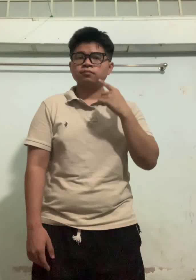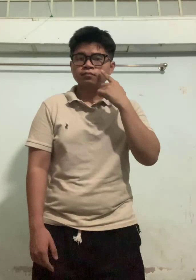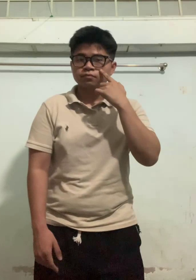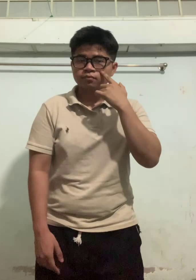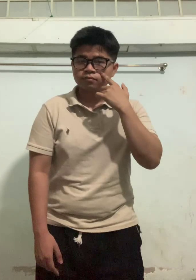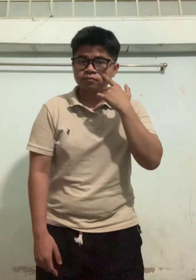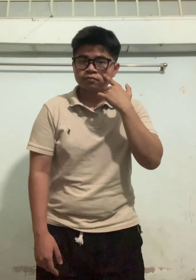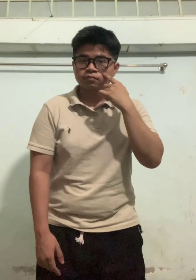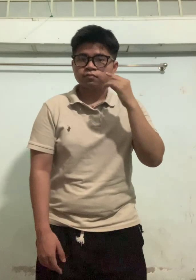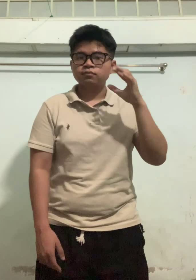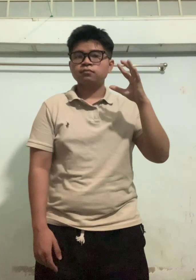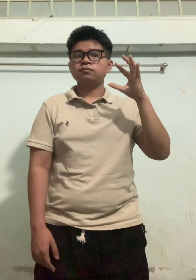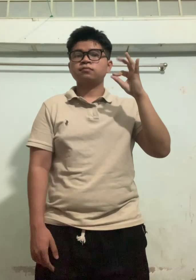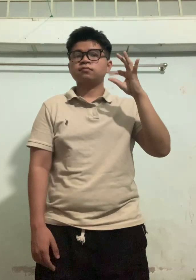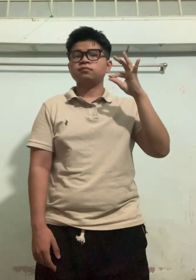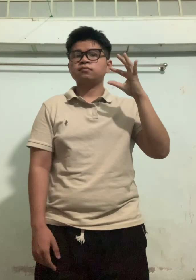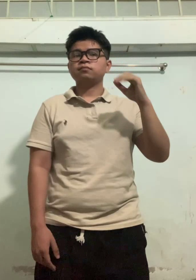lam quen